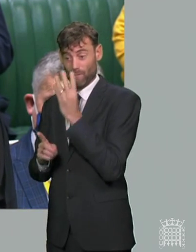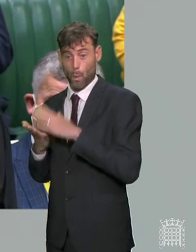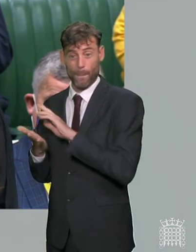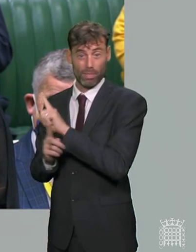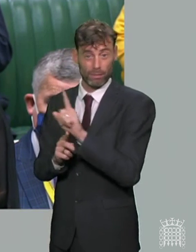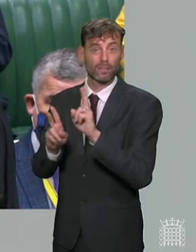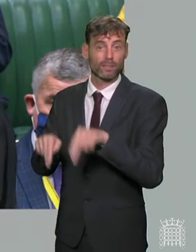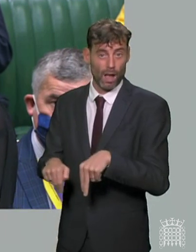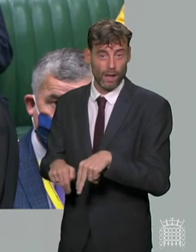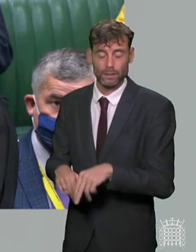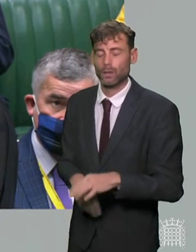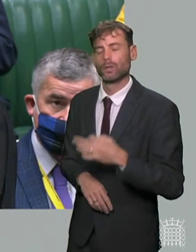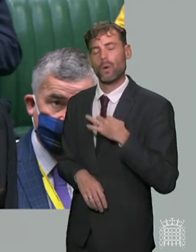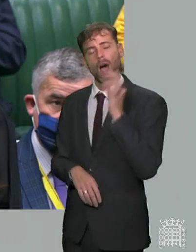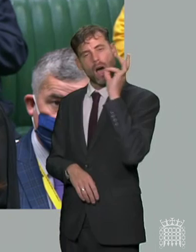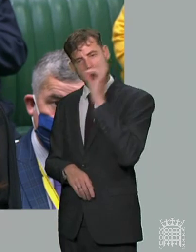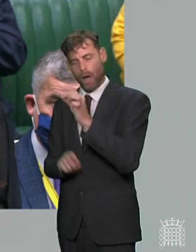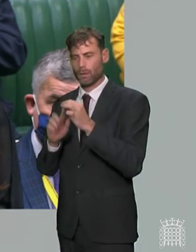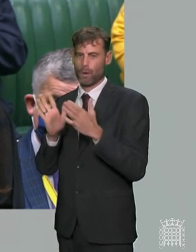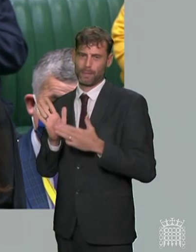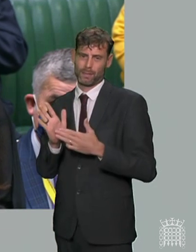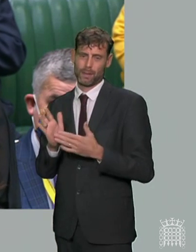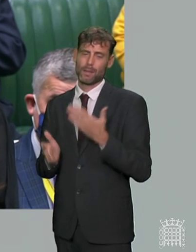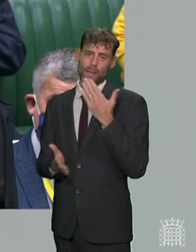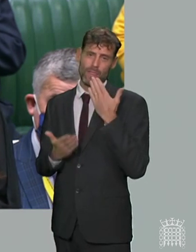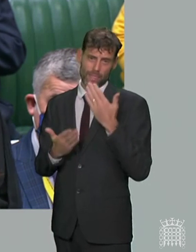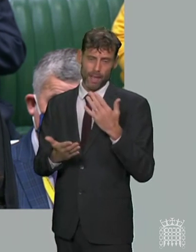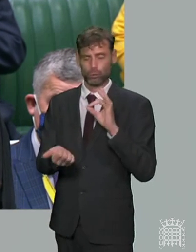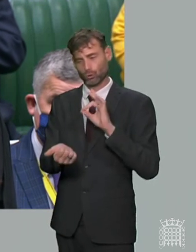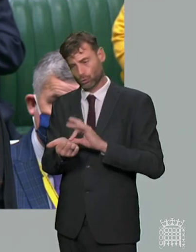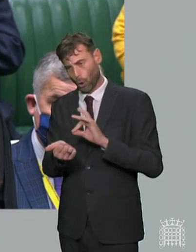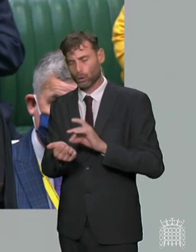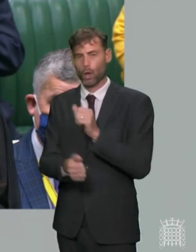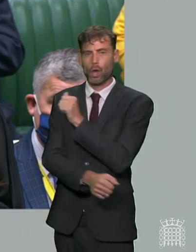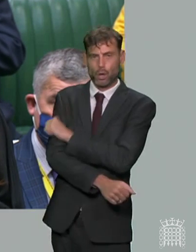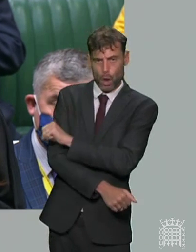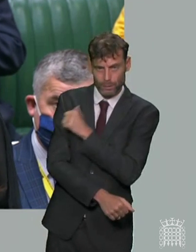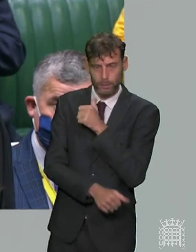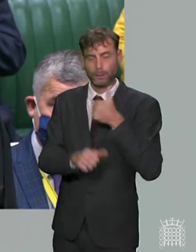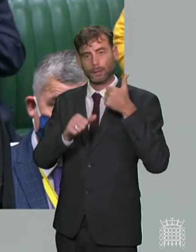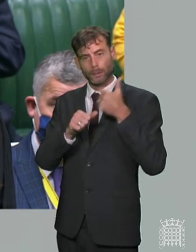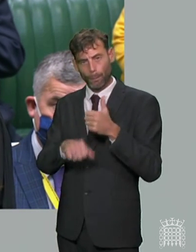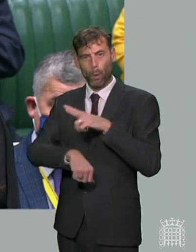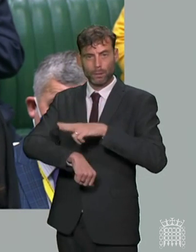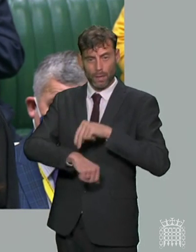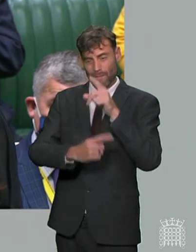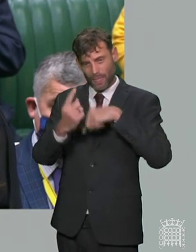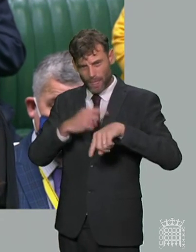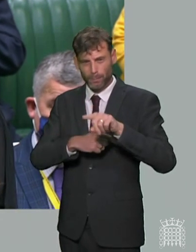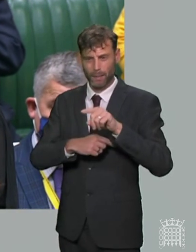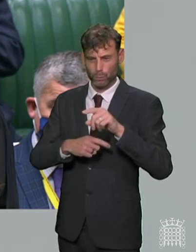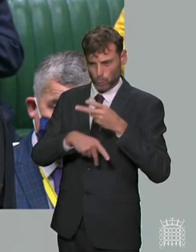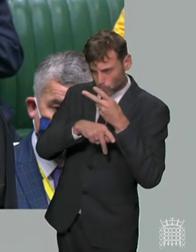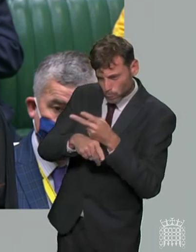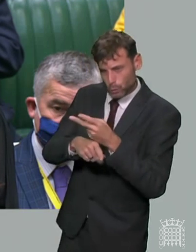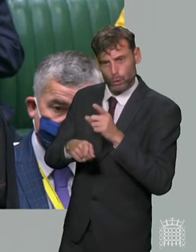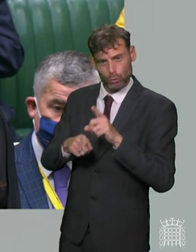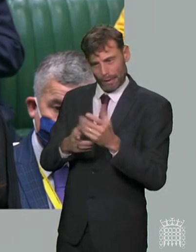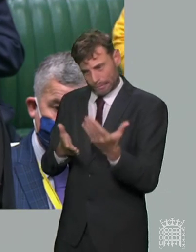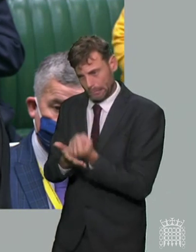Will the Prime Minister join me in thanking all the doctors, nurses and support staff who work tirelessly to fight against childhood cancer